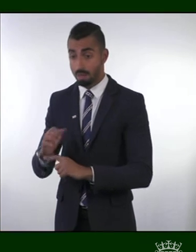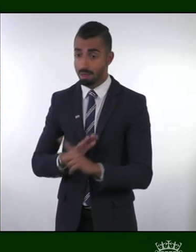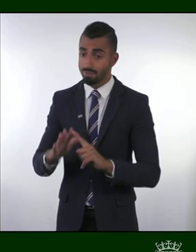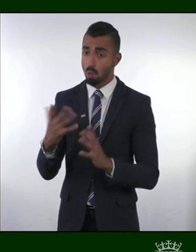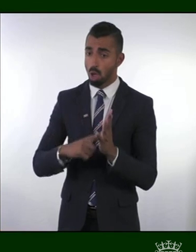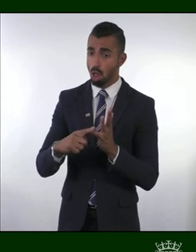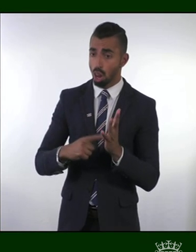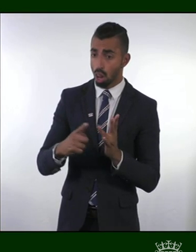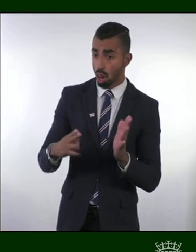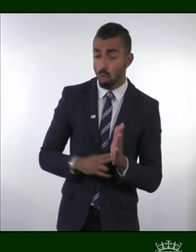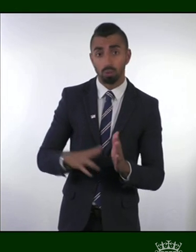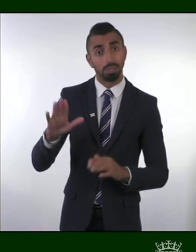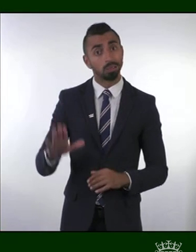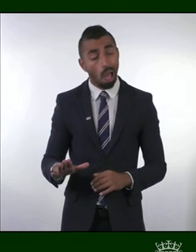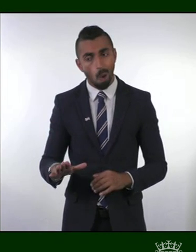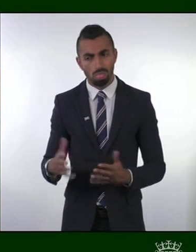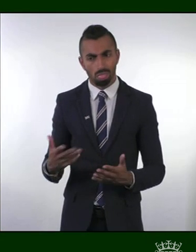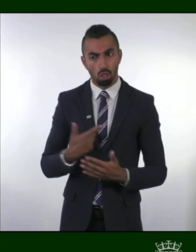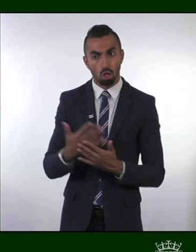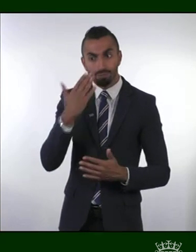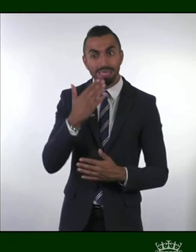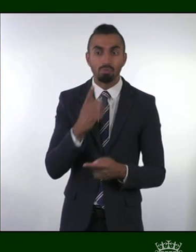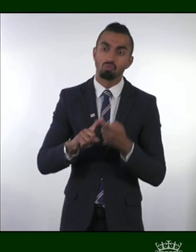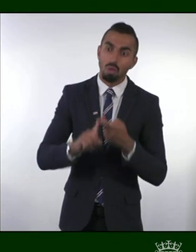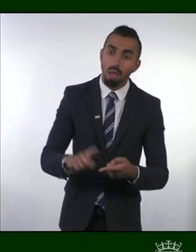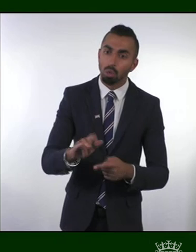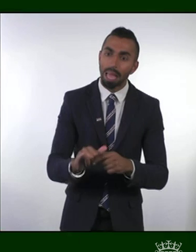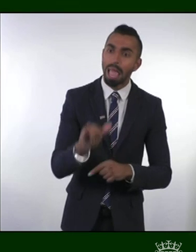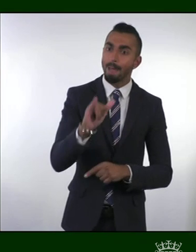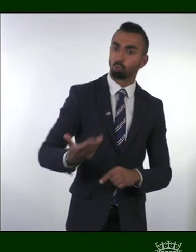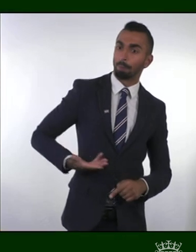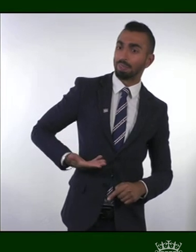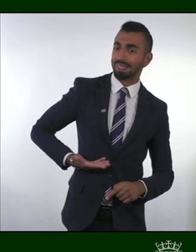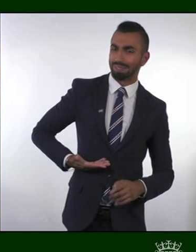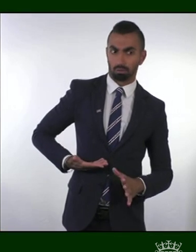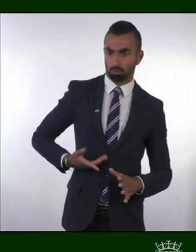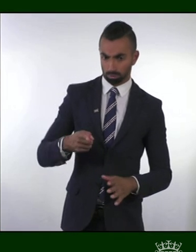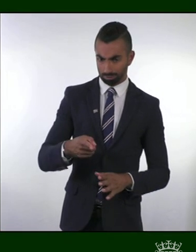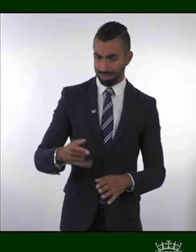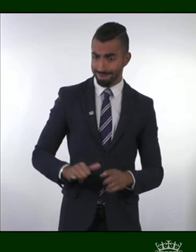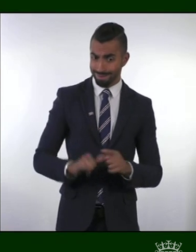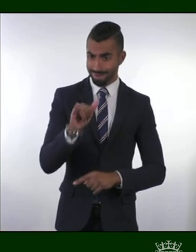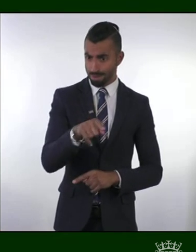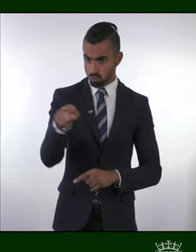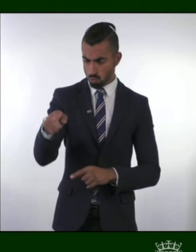Until there is targeted support for the aviation industry, those employees will not be supported.